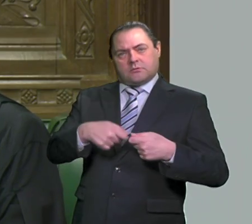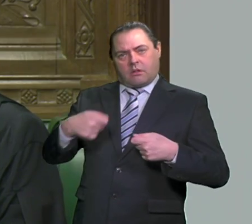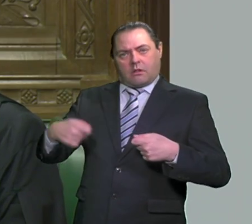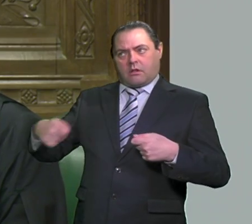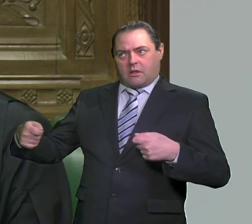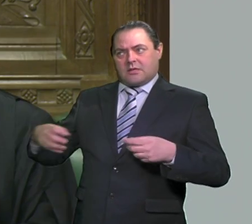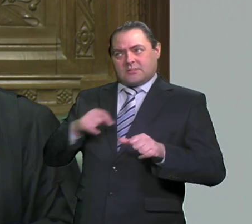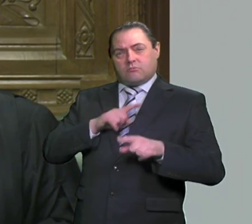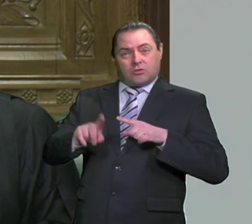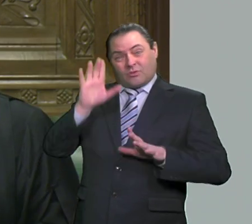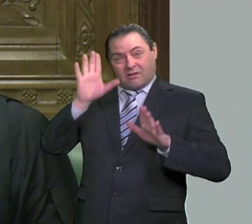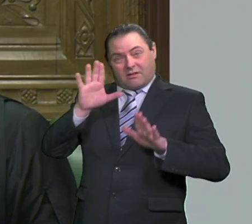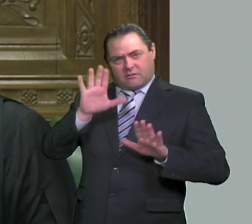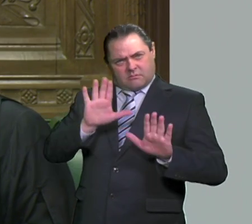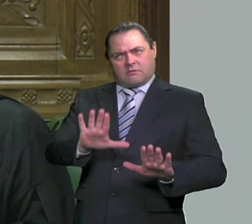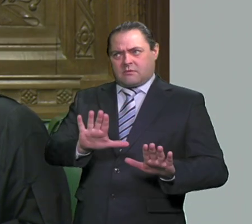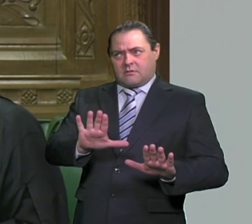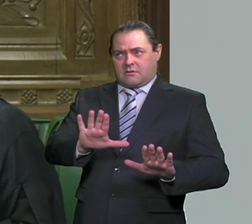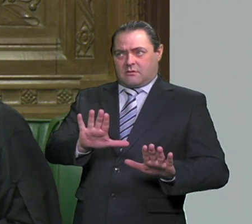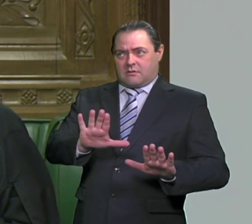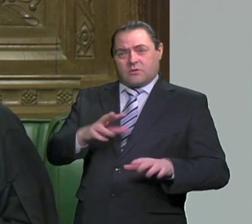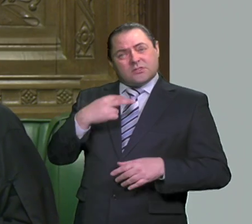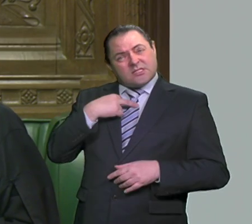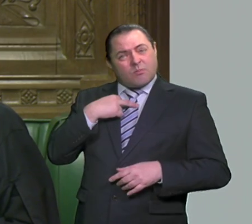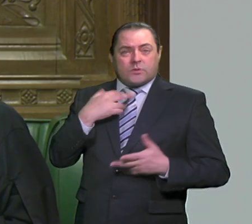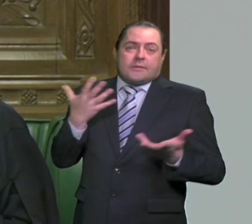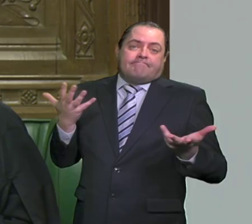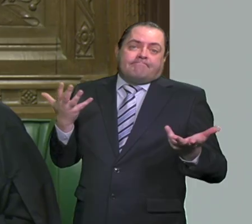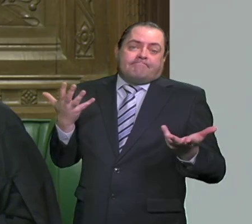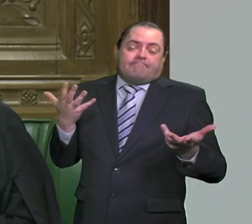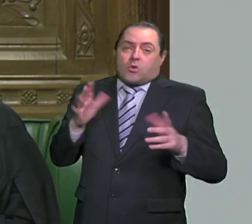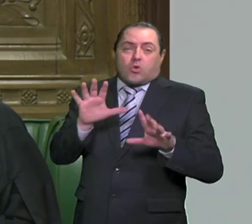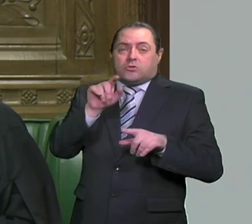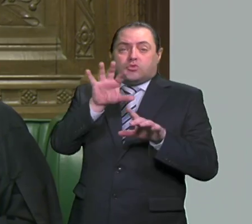Some of you are trying to catch my eye. When you are disappointed, I do not want any complaints.